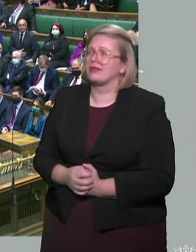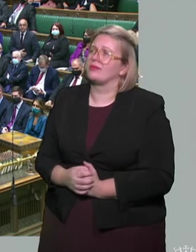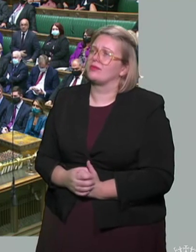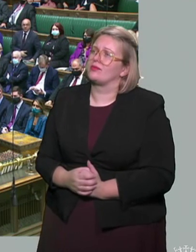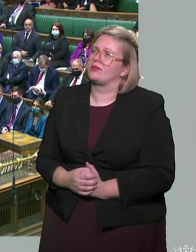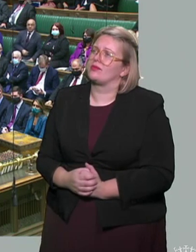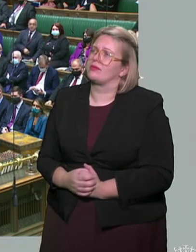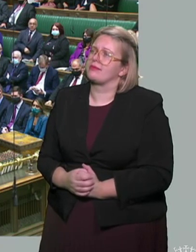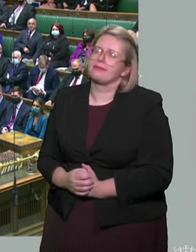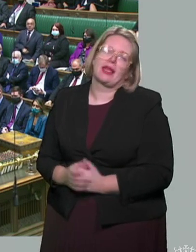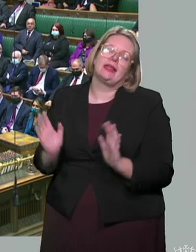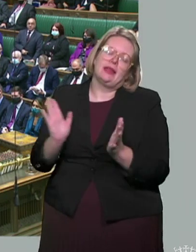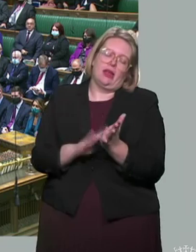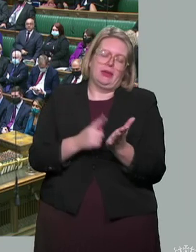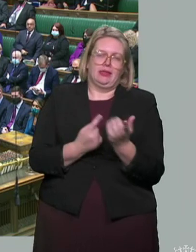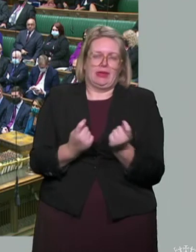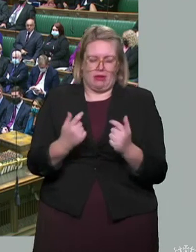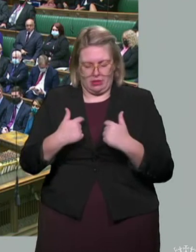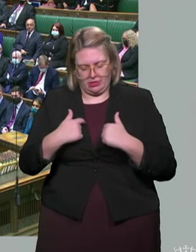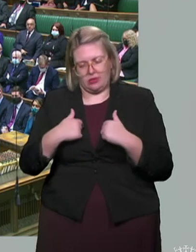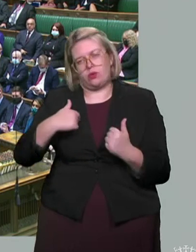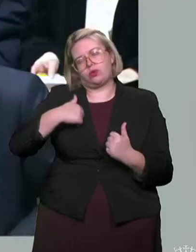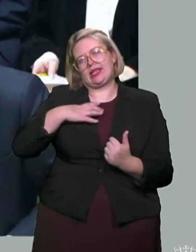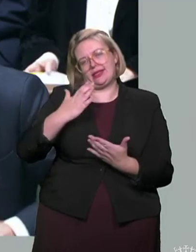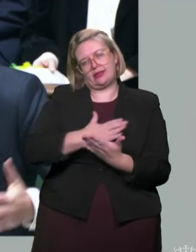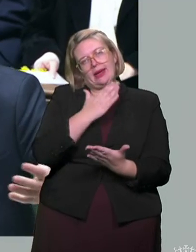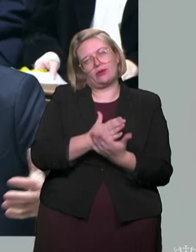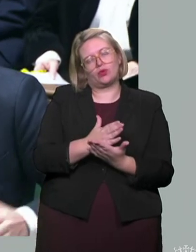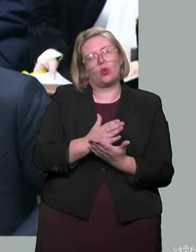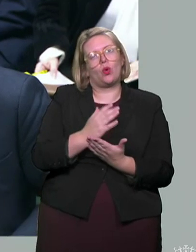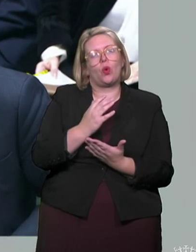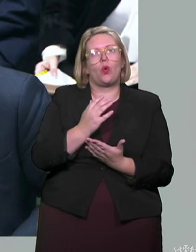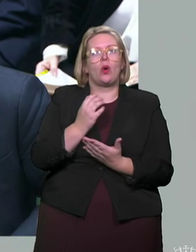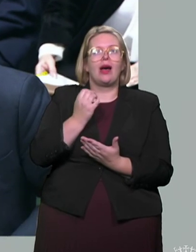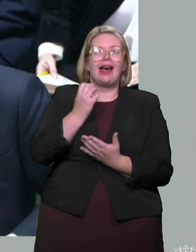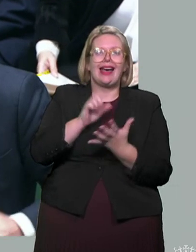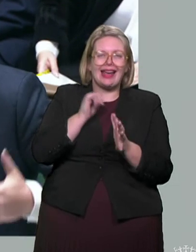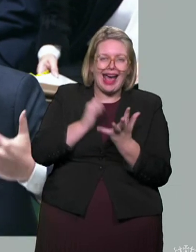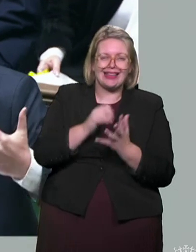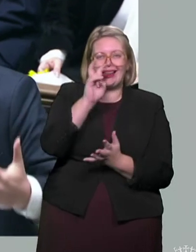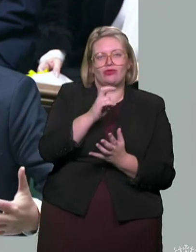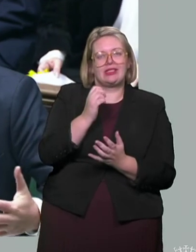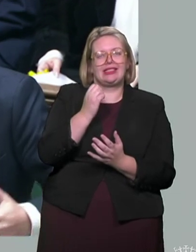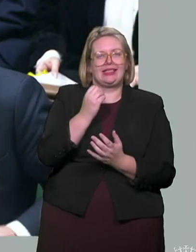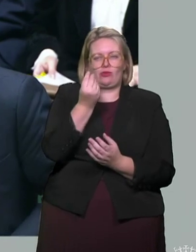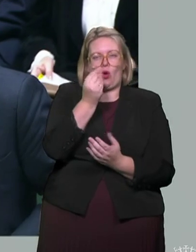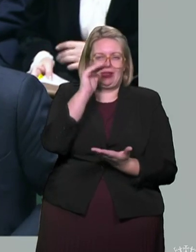What we are doing is ensuring that we keep the costs of heating down with the price cap.